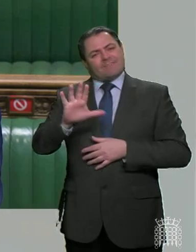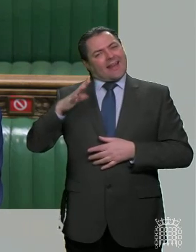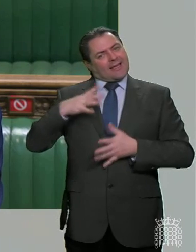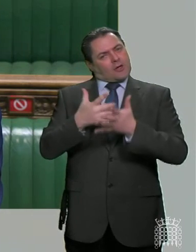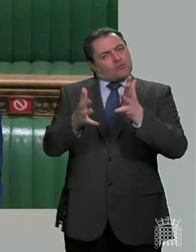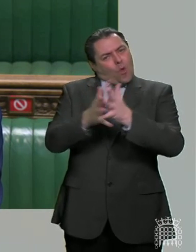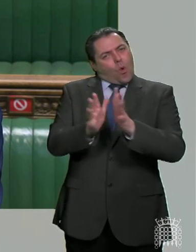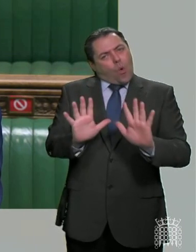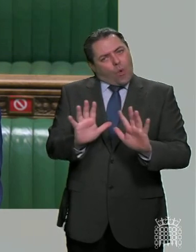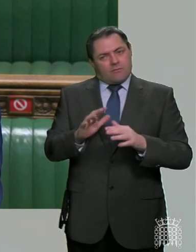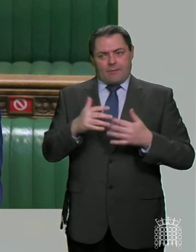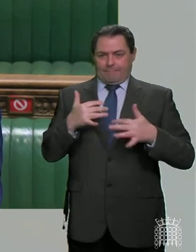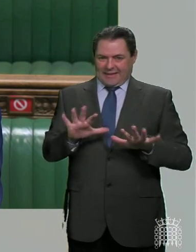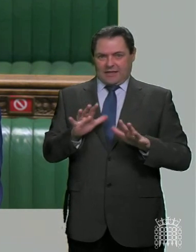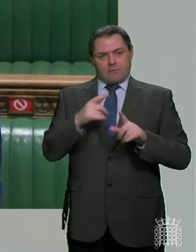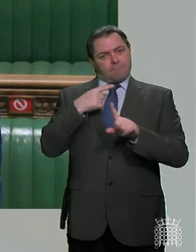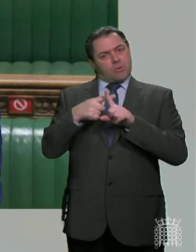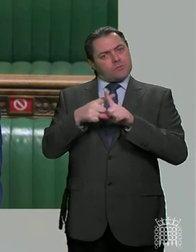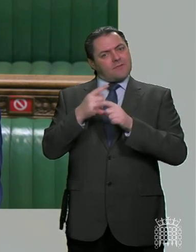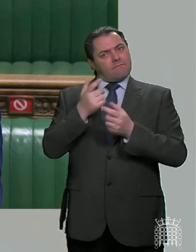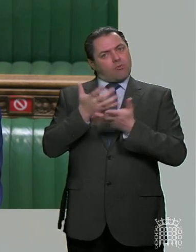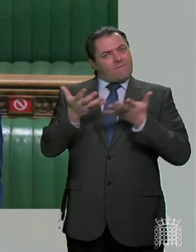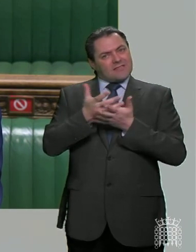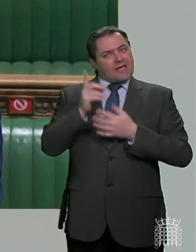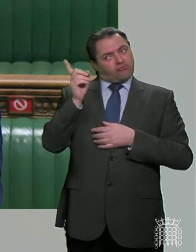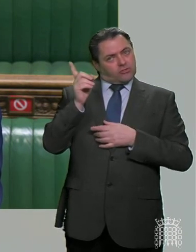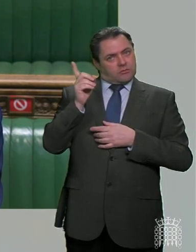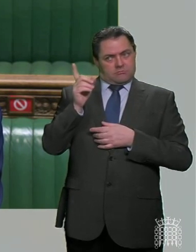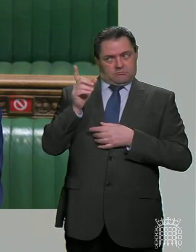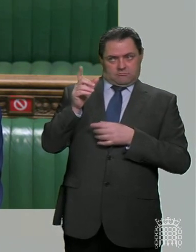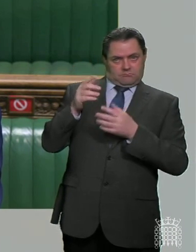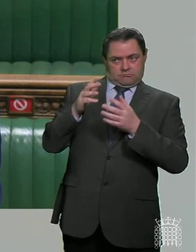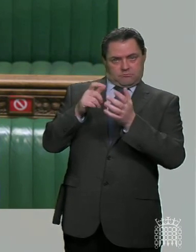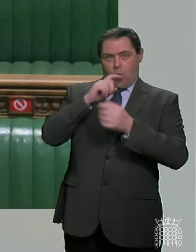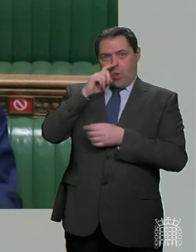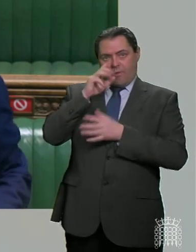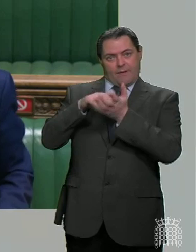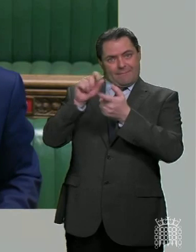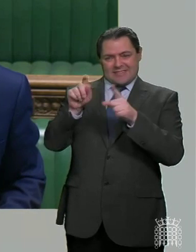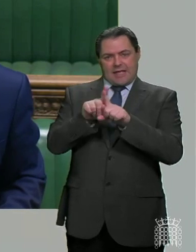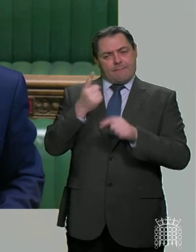need more reviews, consultations, strategies. The conversations our shadow Minister is having with Government — constructive conversations — are exactly the same conversations that I had five years ago: constructive conversations.